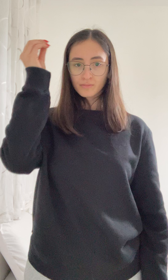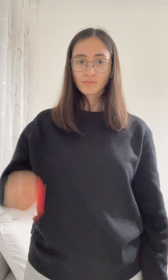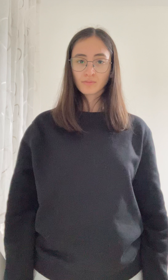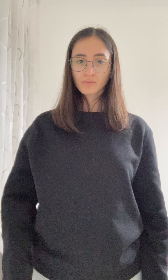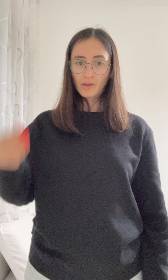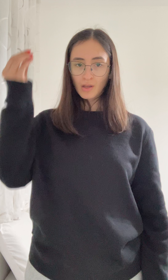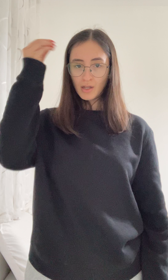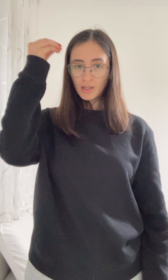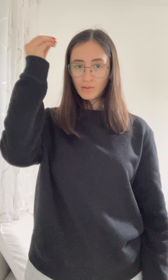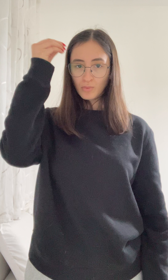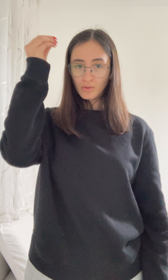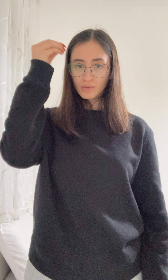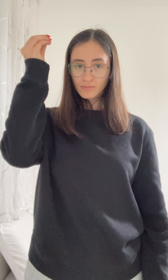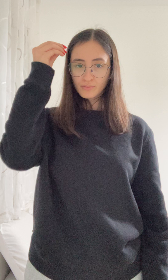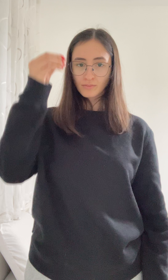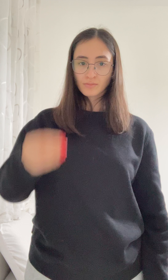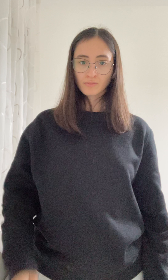ללמוד